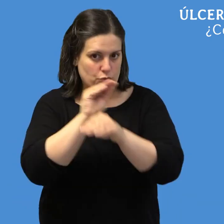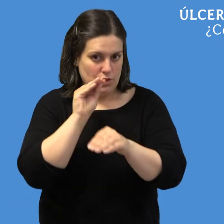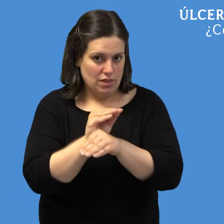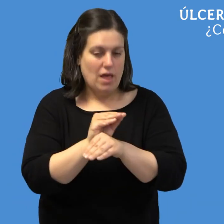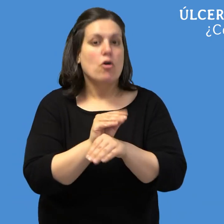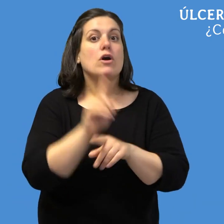cuidar